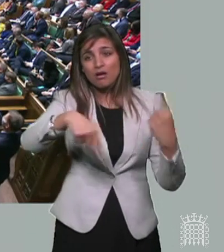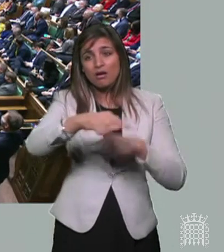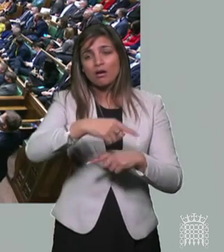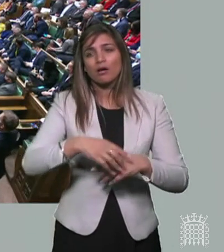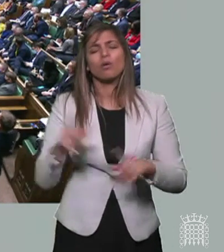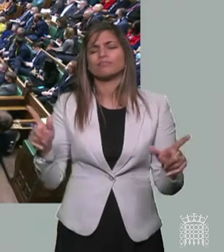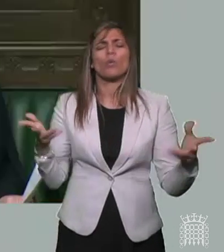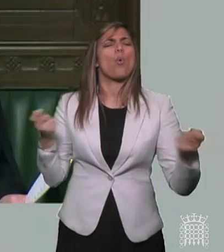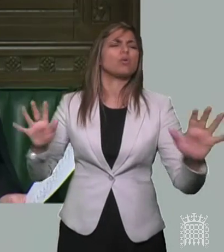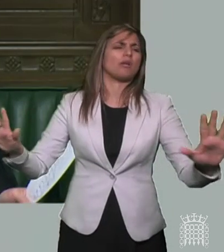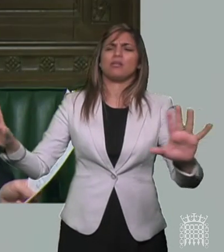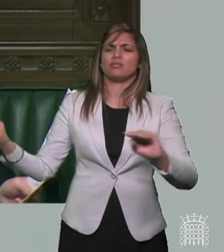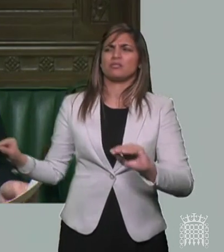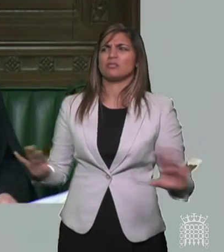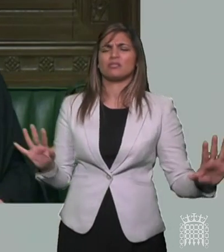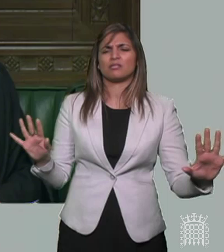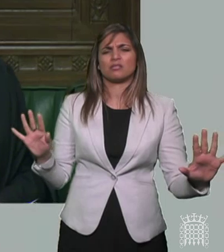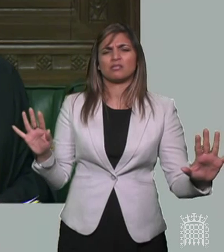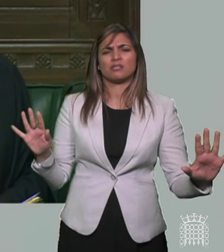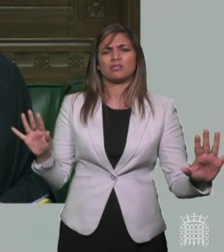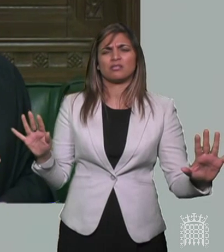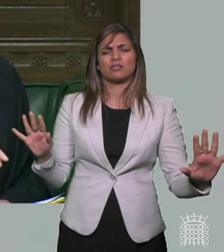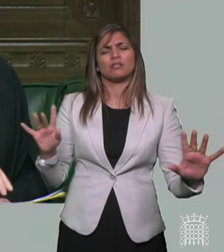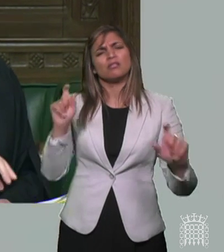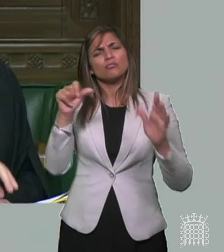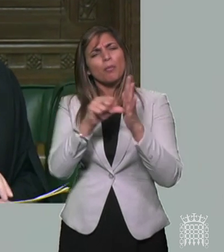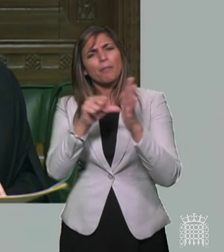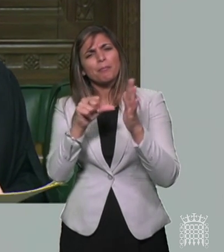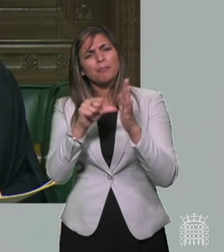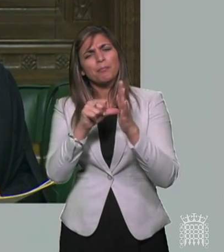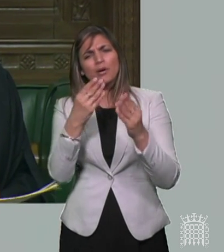Order. We have a slight problem.